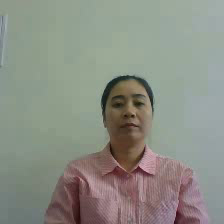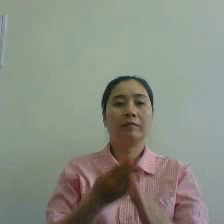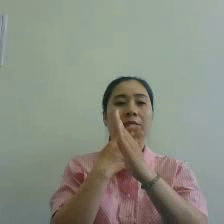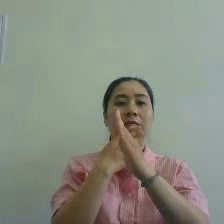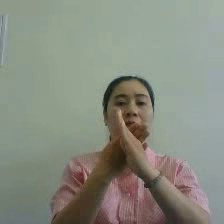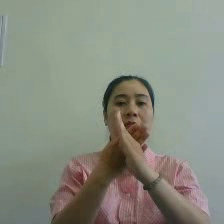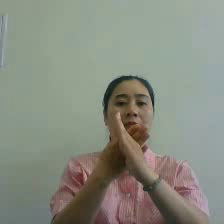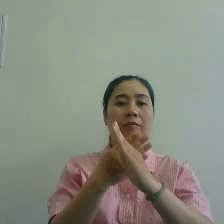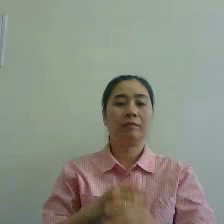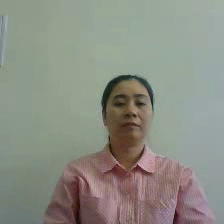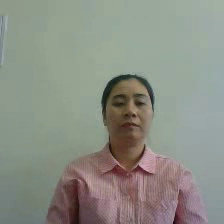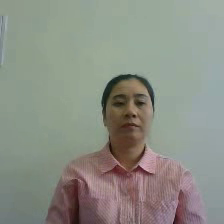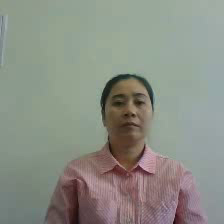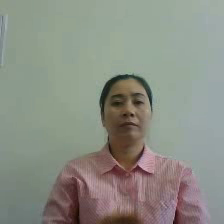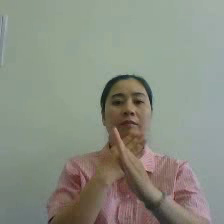Trường học